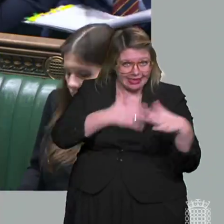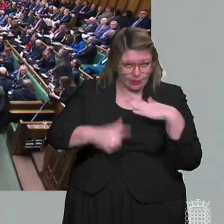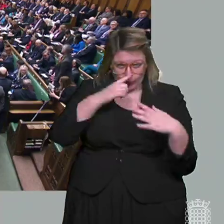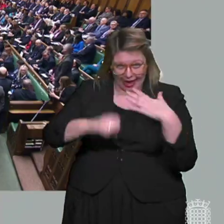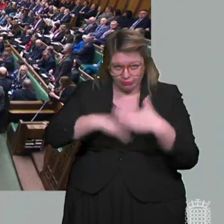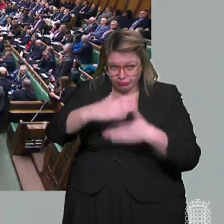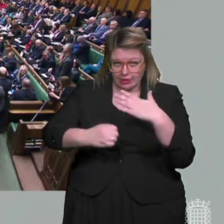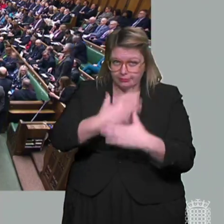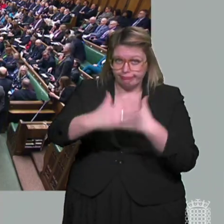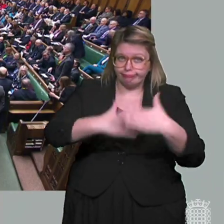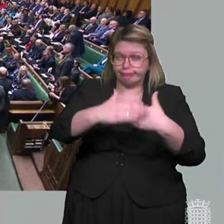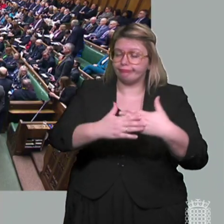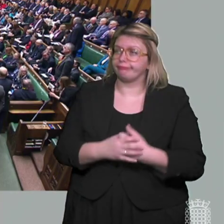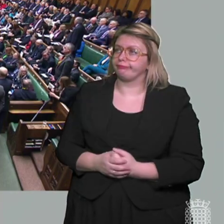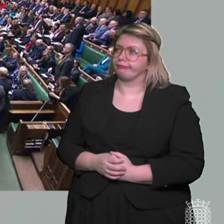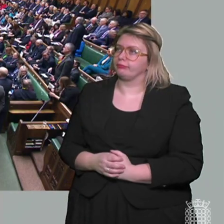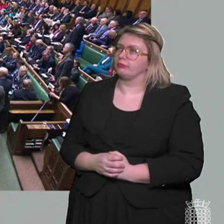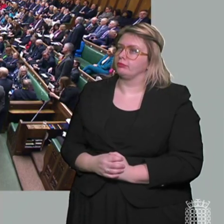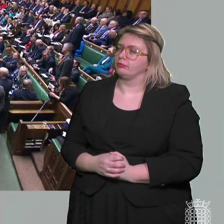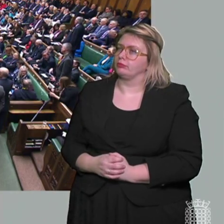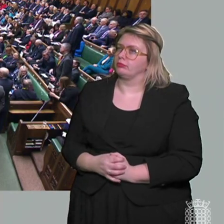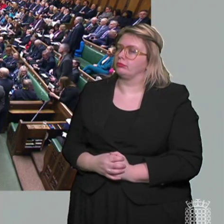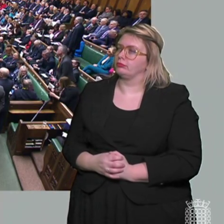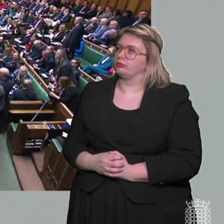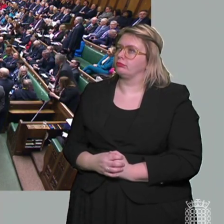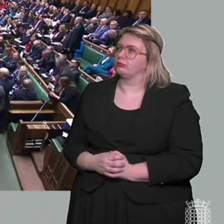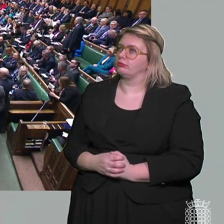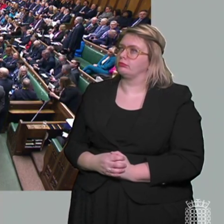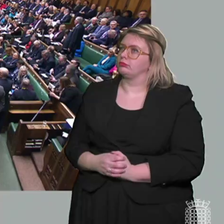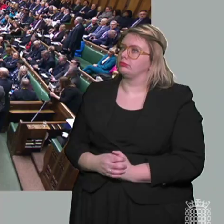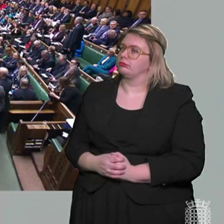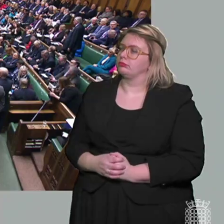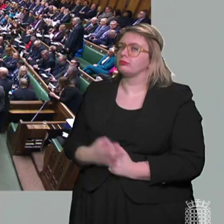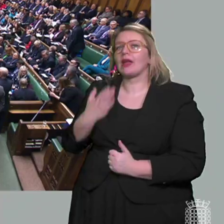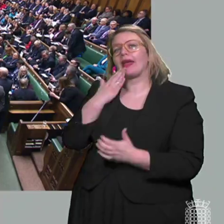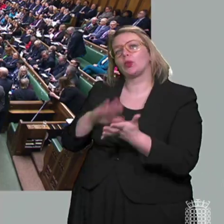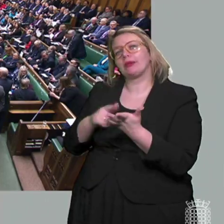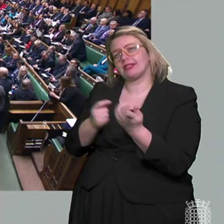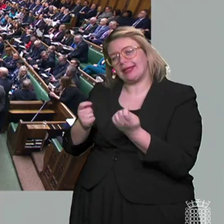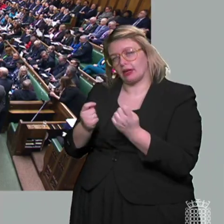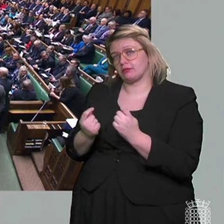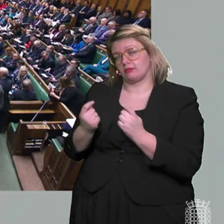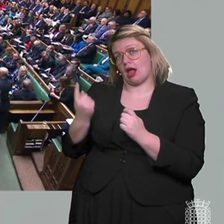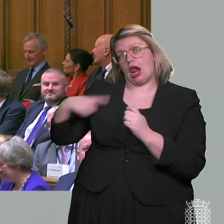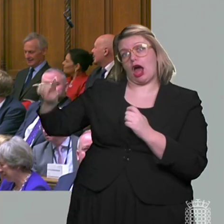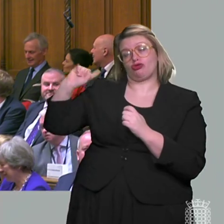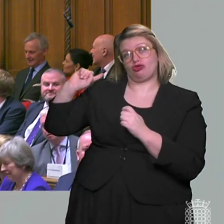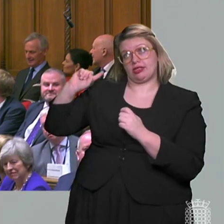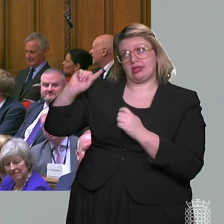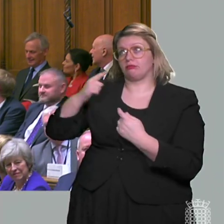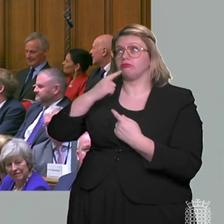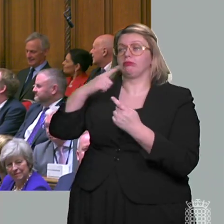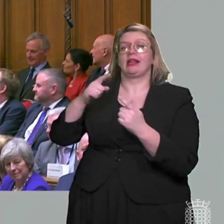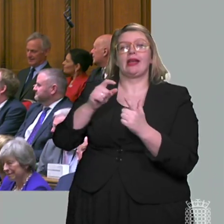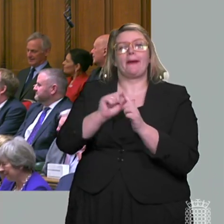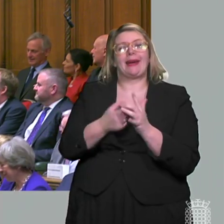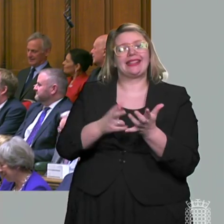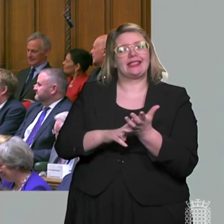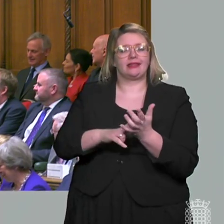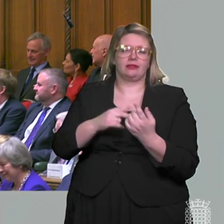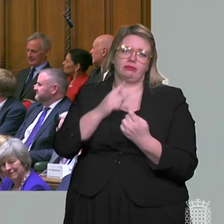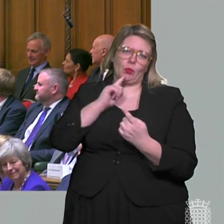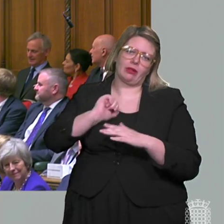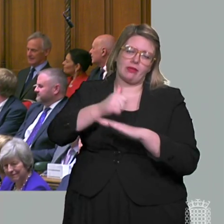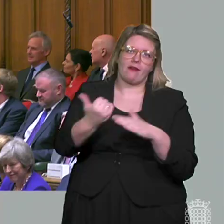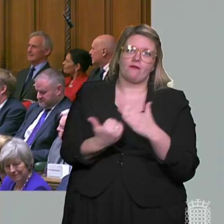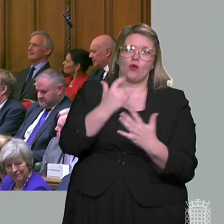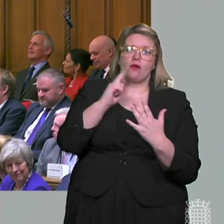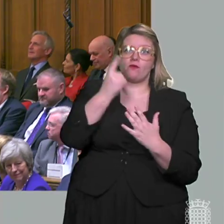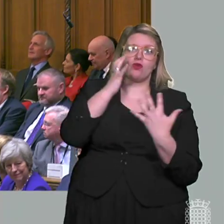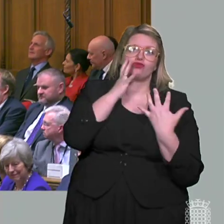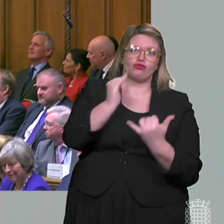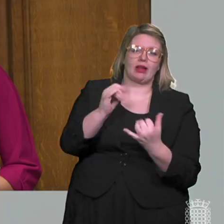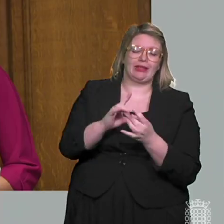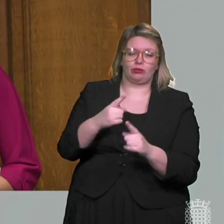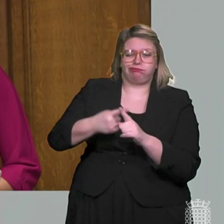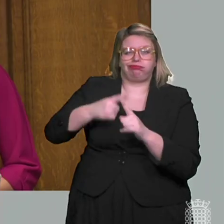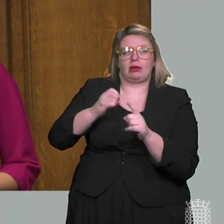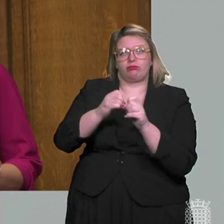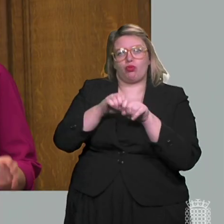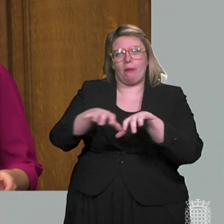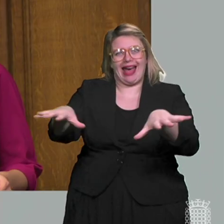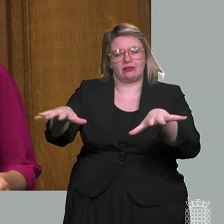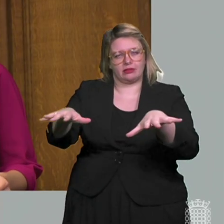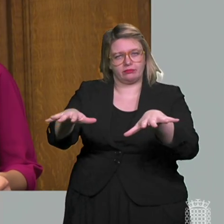A year ago, the Department announced that Penistone had been chosen for the UK’s first trial to deliver high-speed broadband through water pipes.